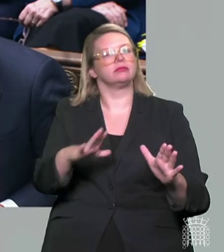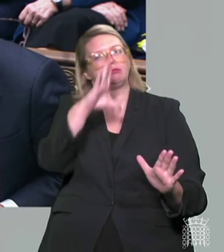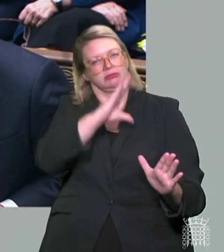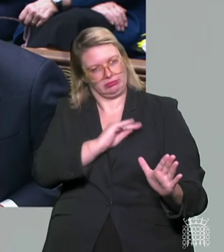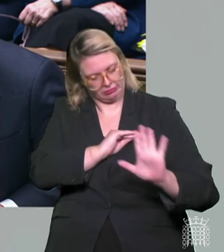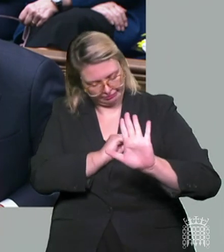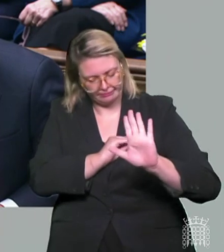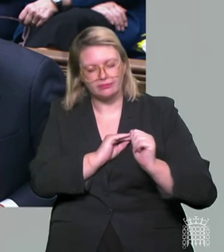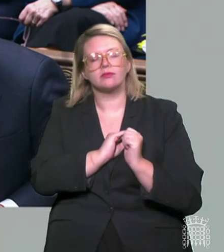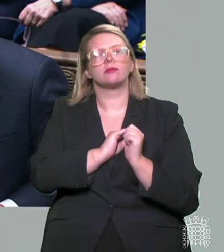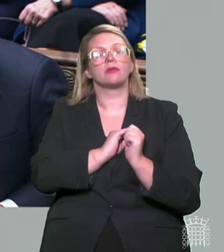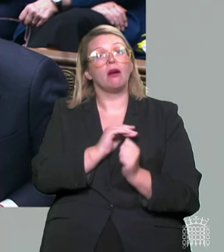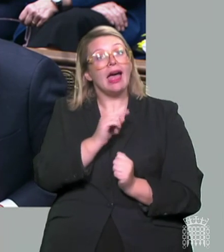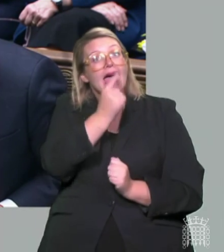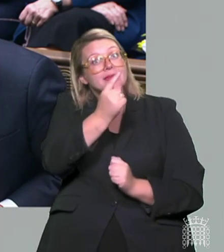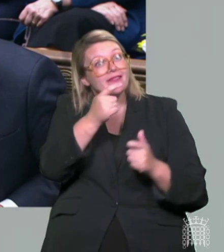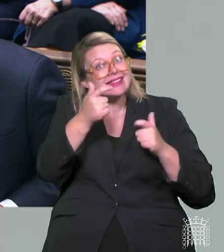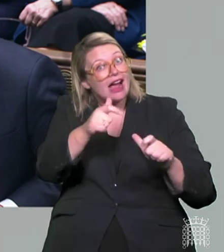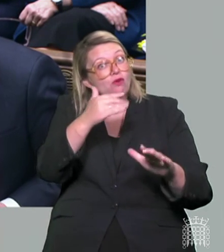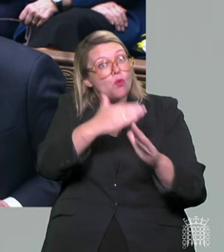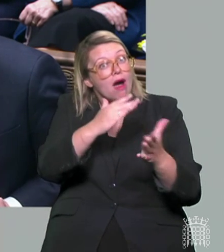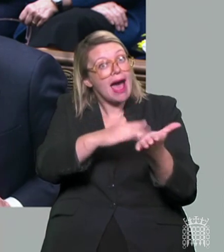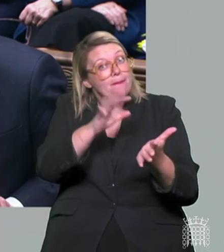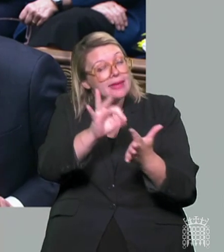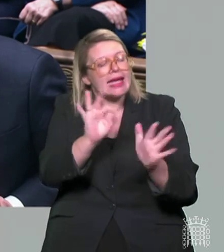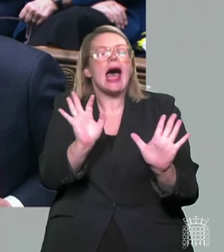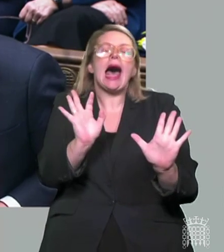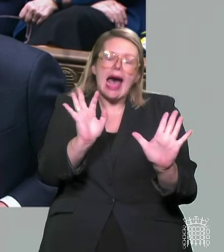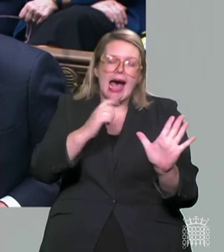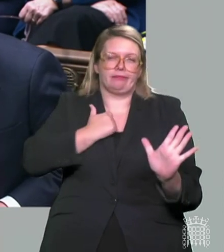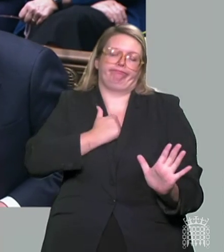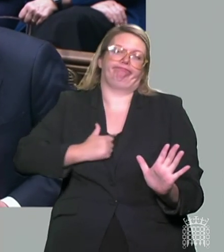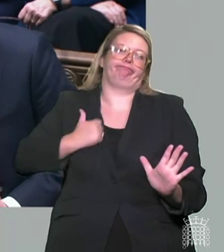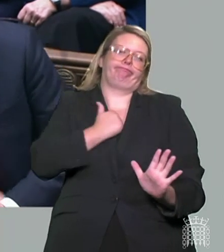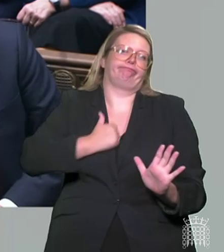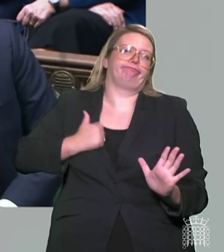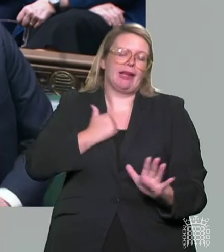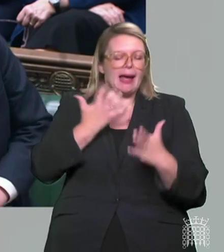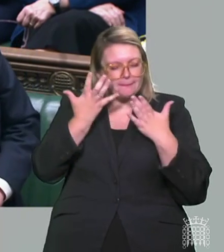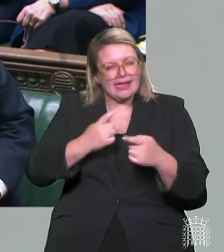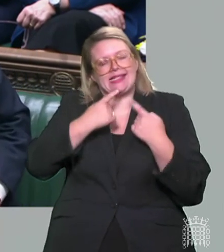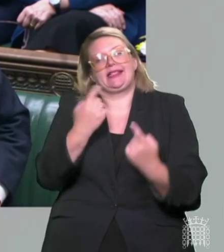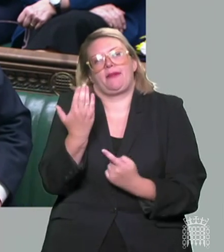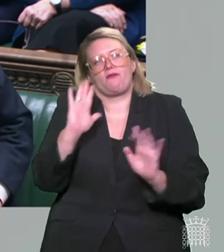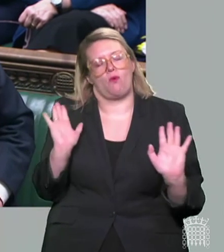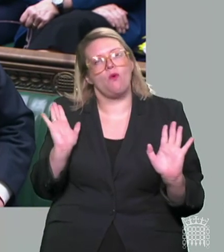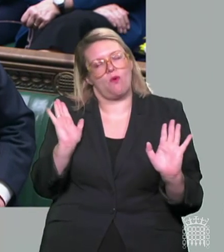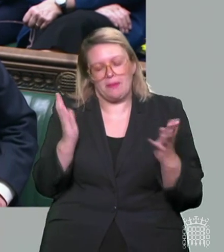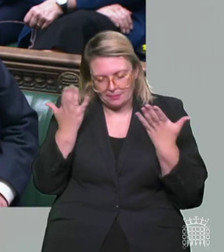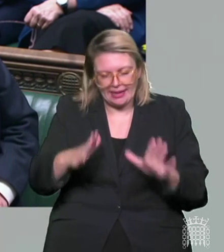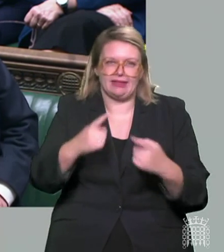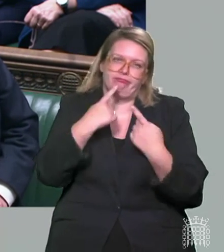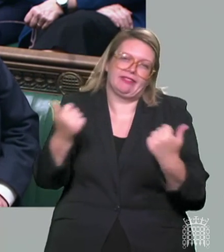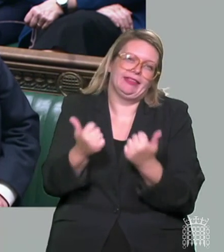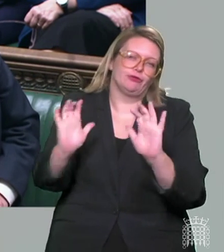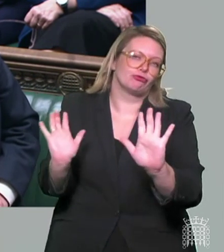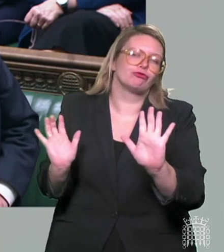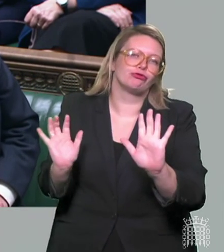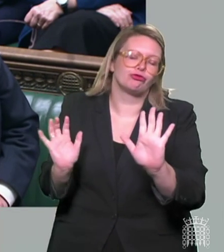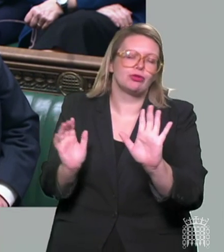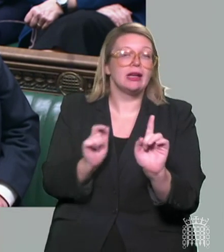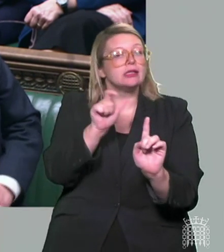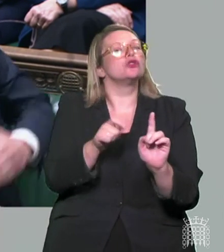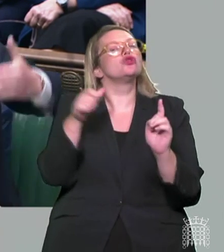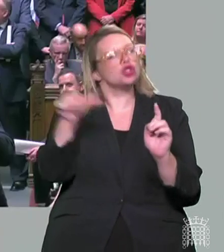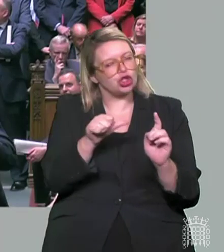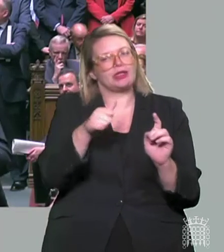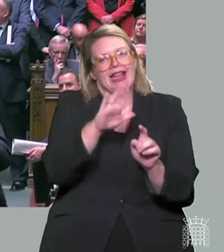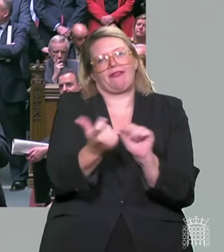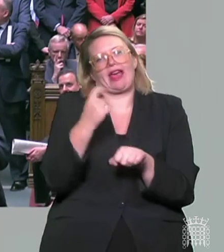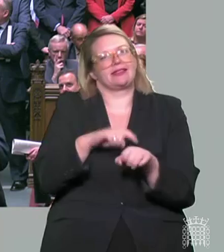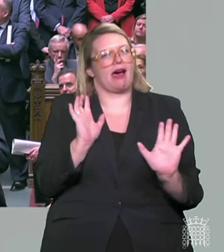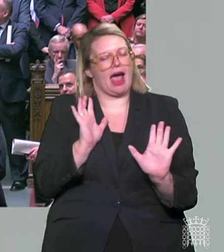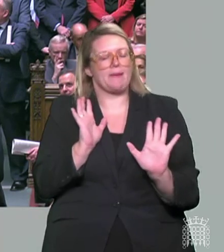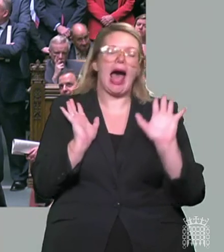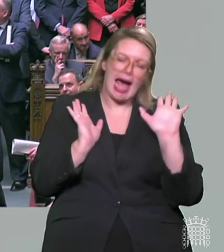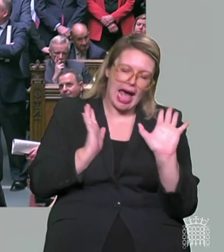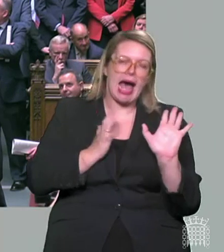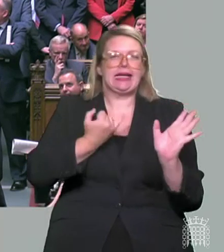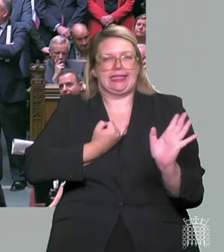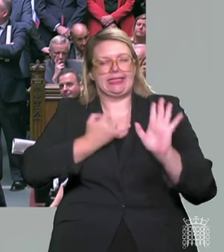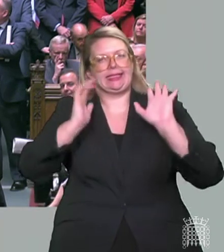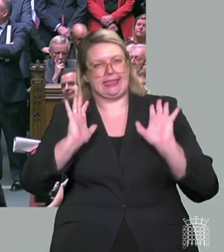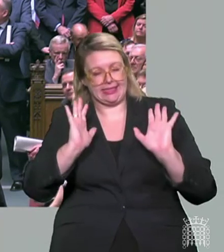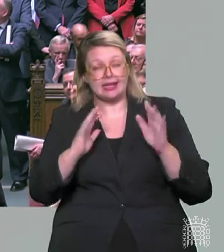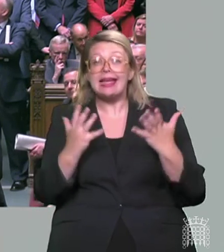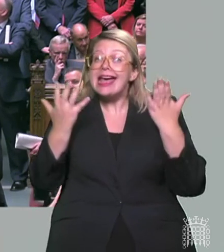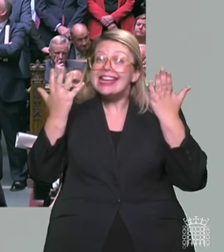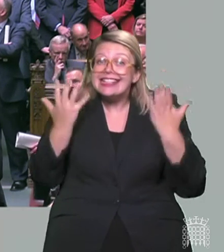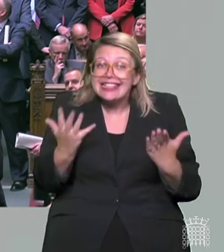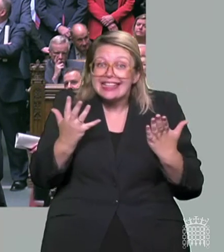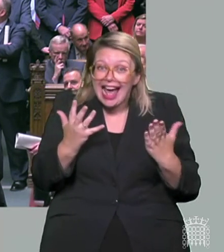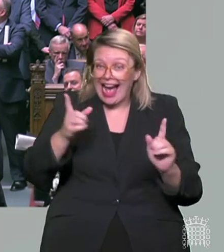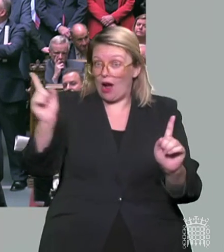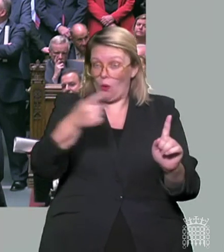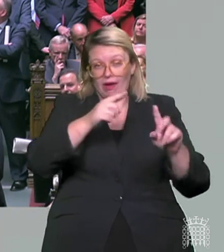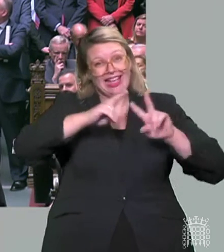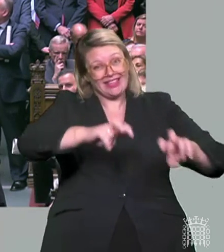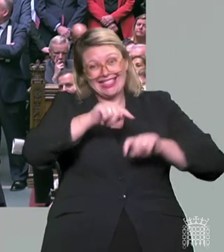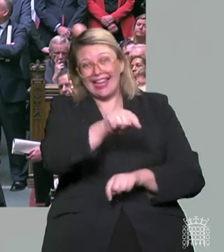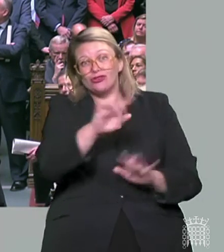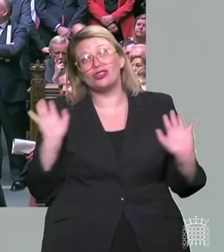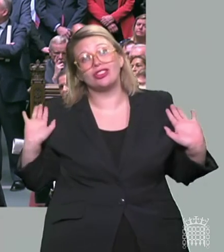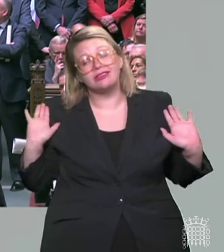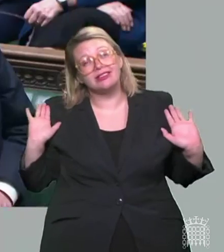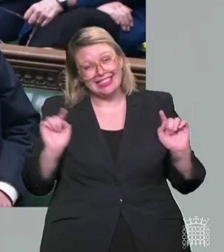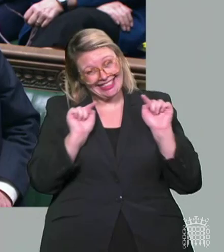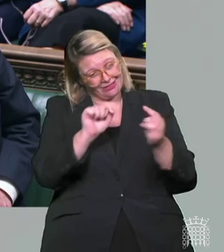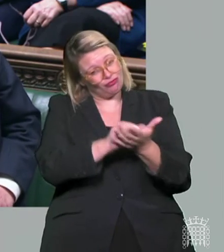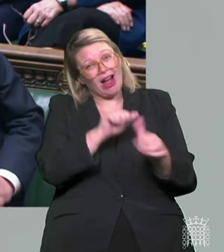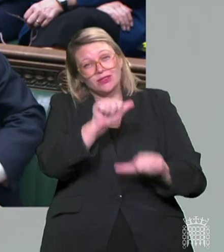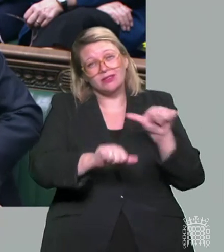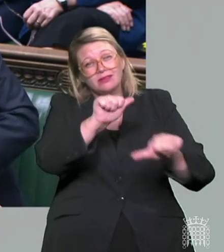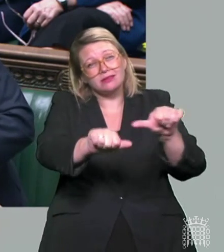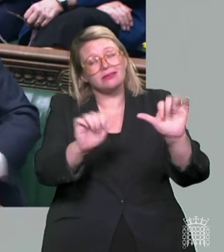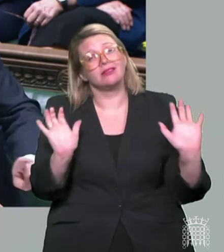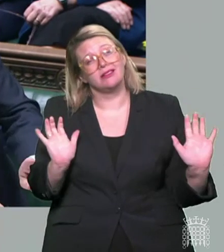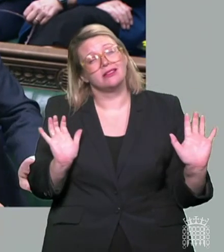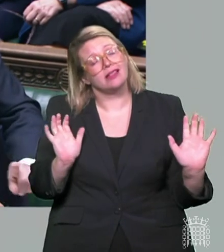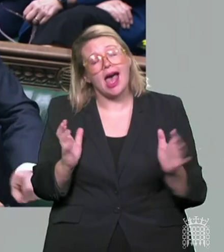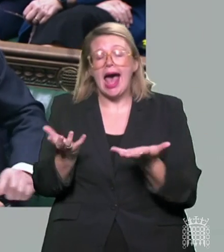I greatly regret that he continued in office and I have said that before, but it is now the subject of an independent investigation and that is the right thing.